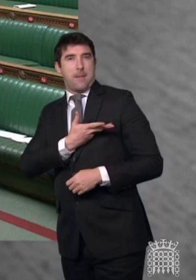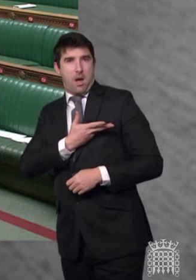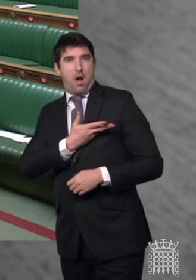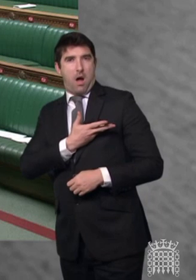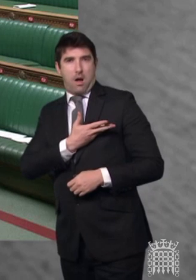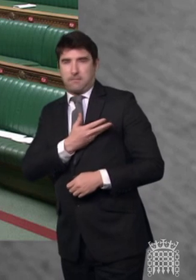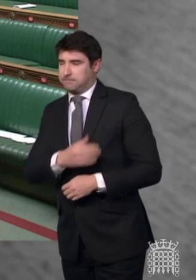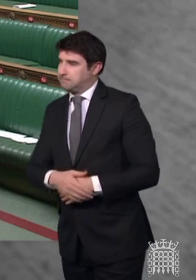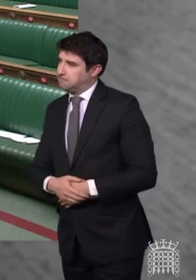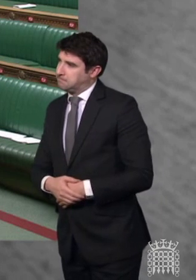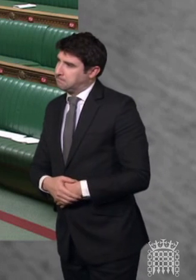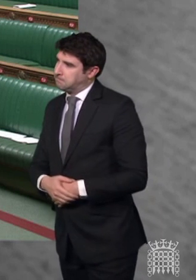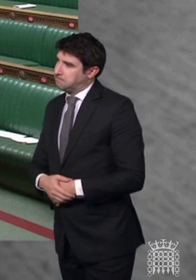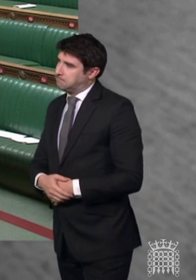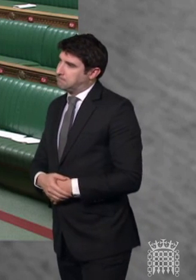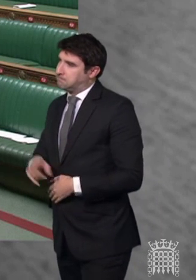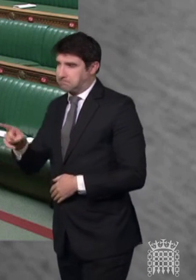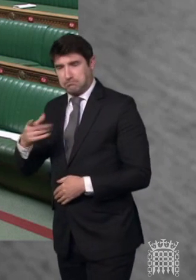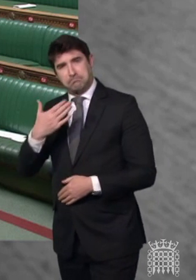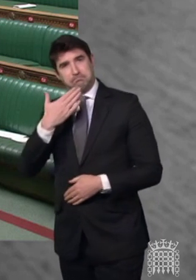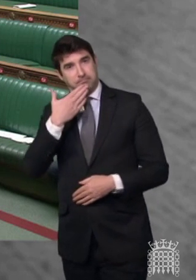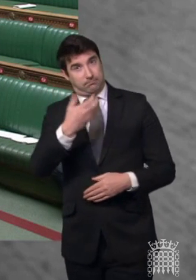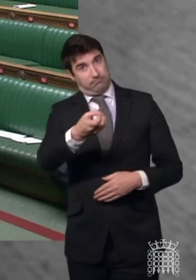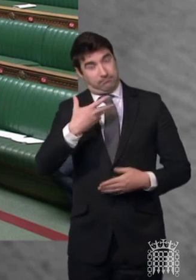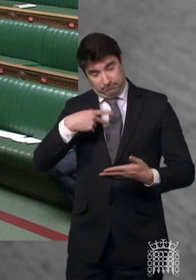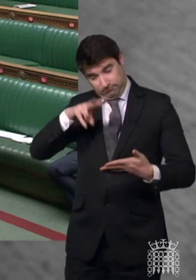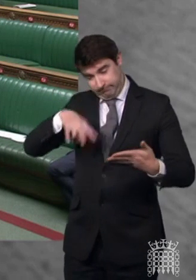As always, I thank the Secretary of State for advance sight of his statement.